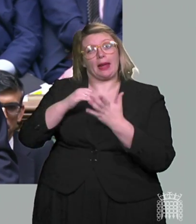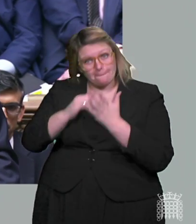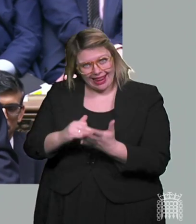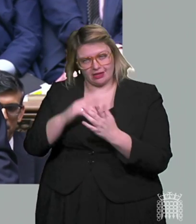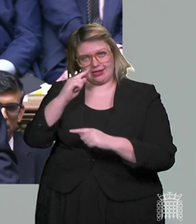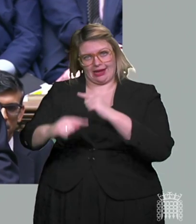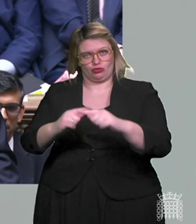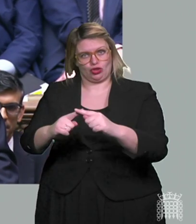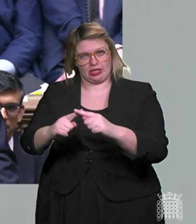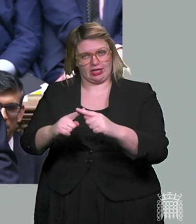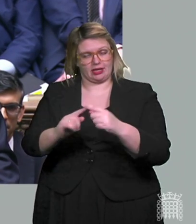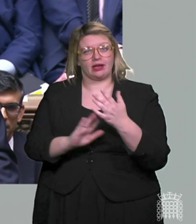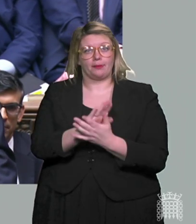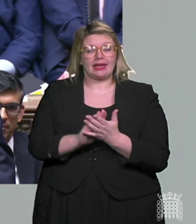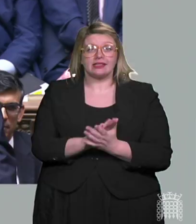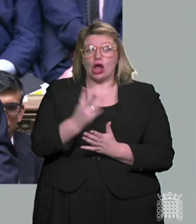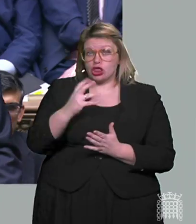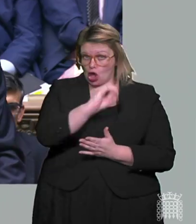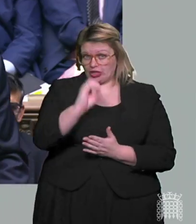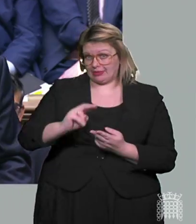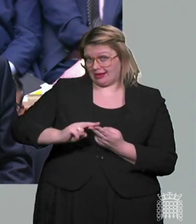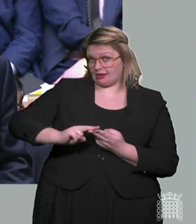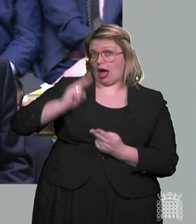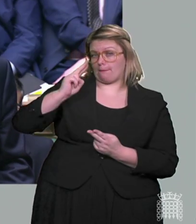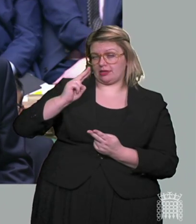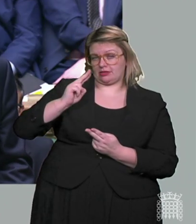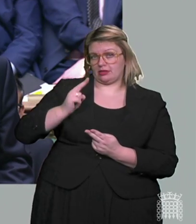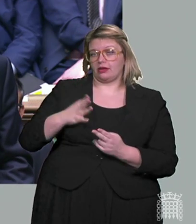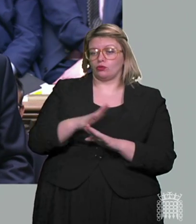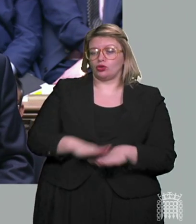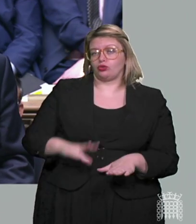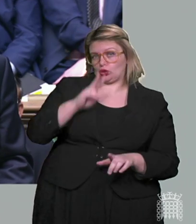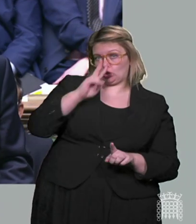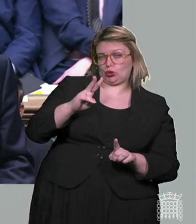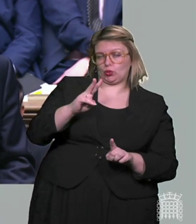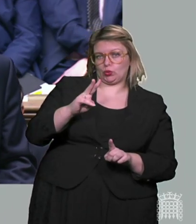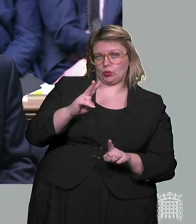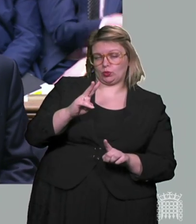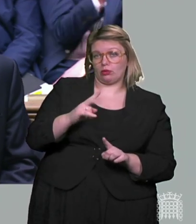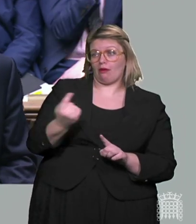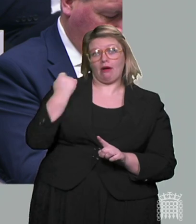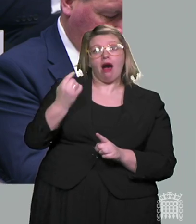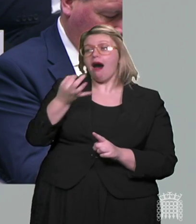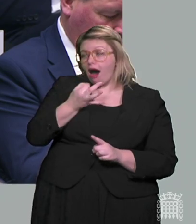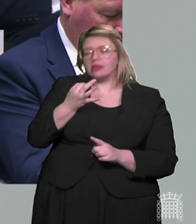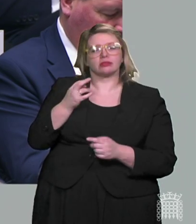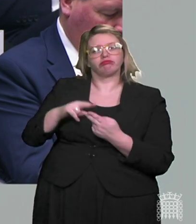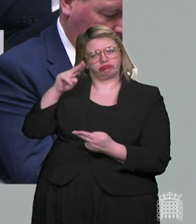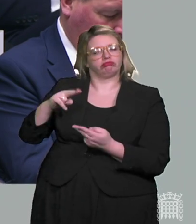That is an average of a 30% increase in the two-year-old rate this year, just as the sector has requested.